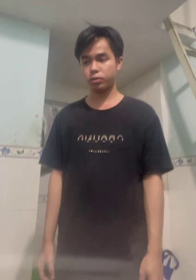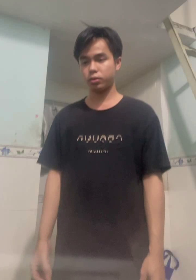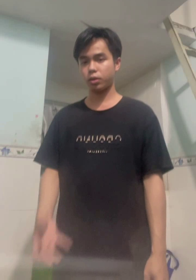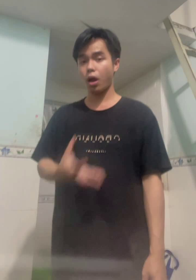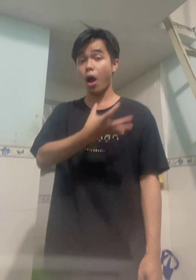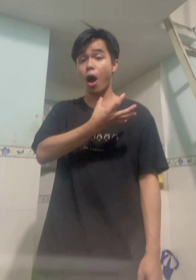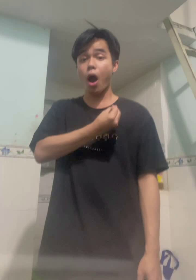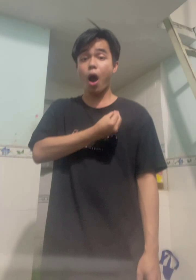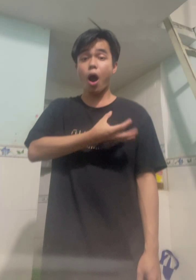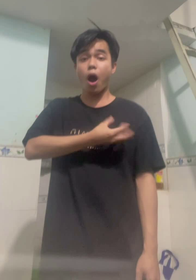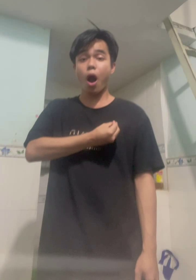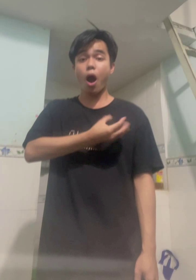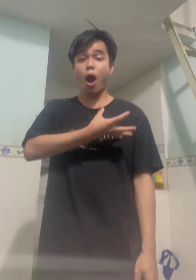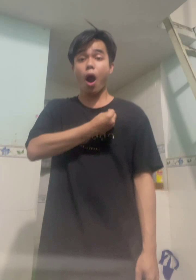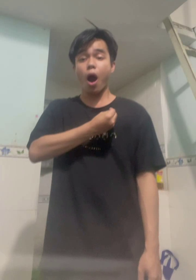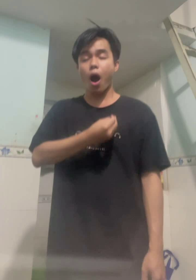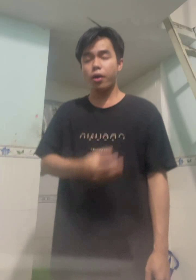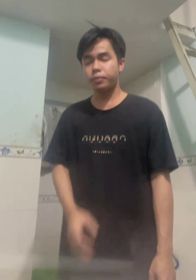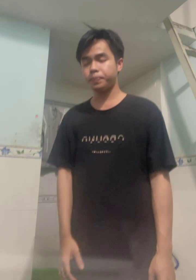lo so